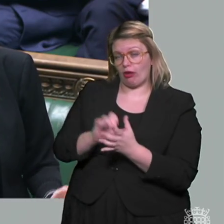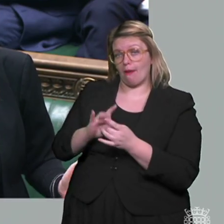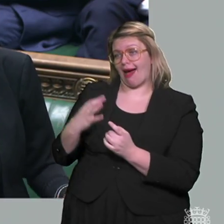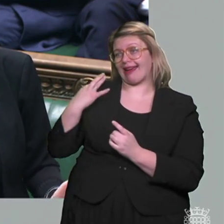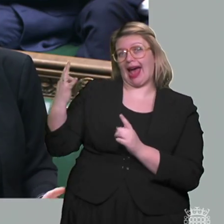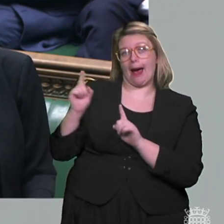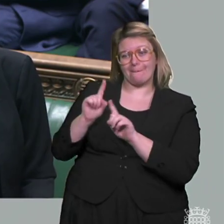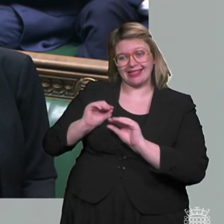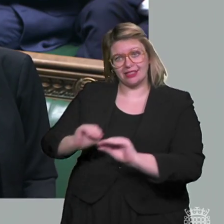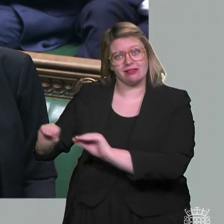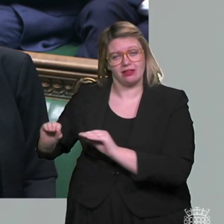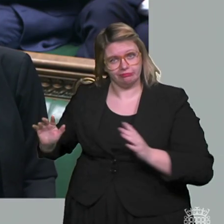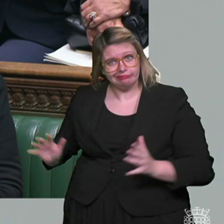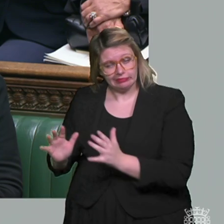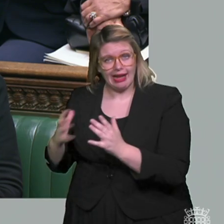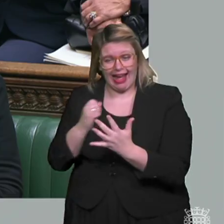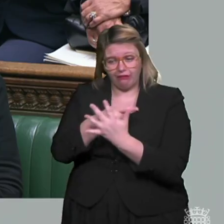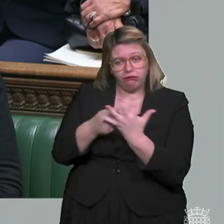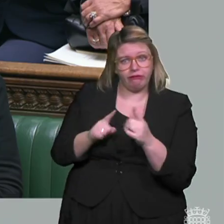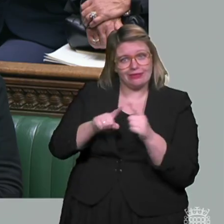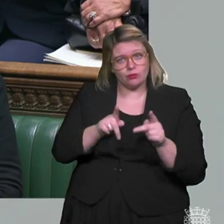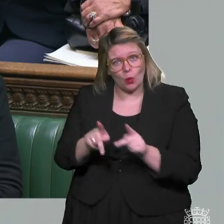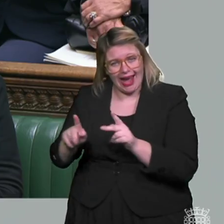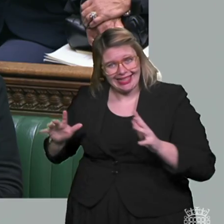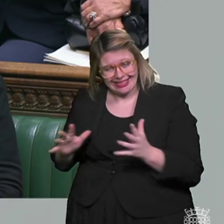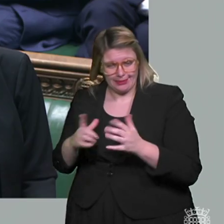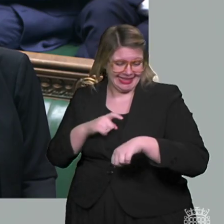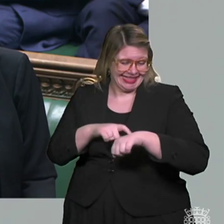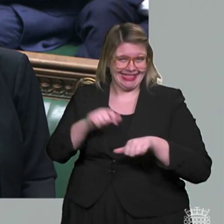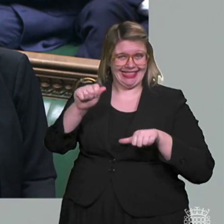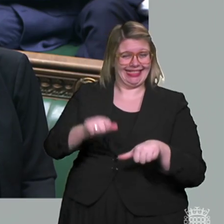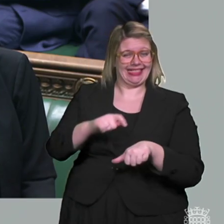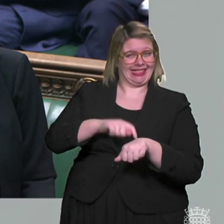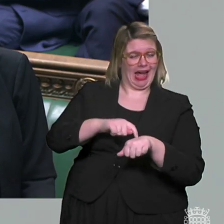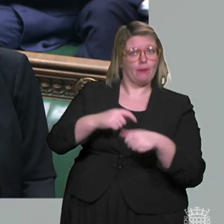There are a lot of initiatives that I could take the honourable Lady through, but obviously we are short on time.